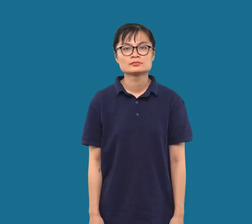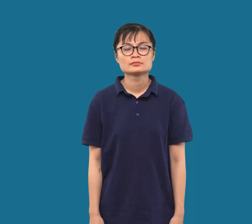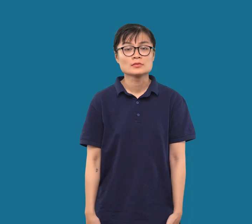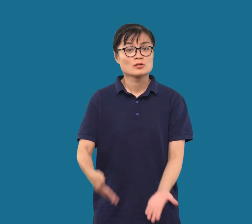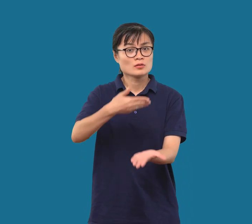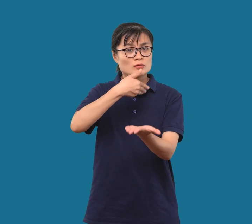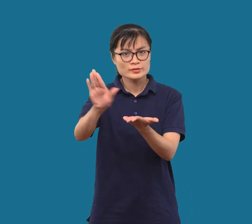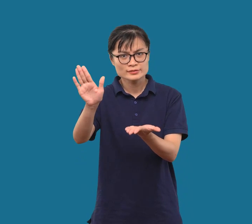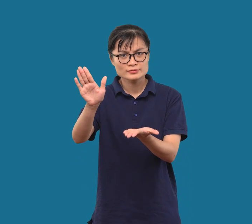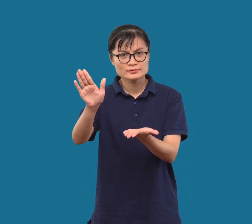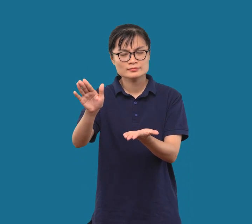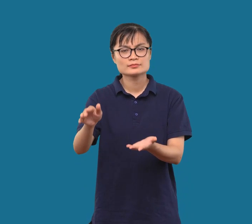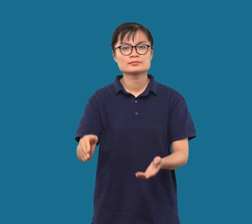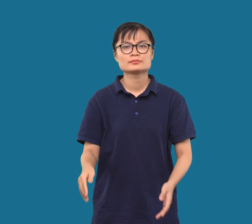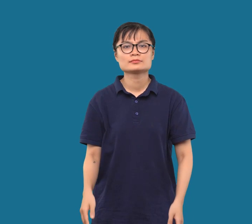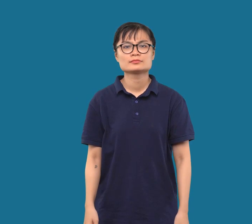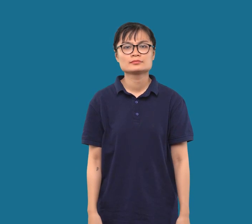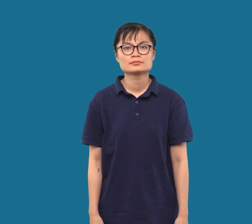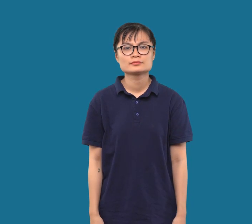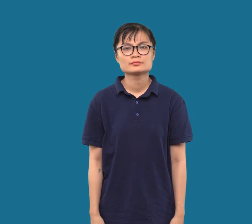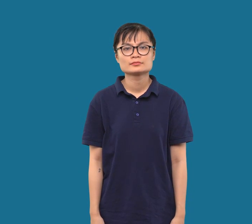sa thải